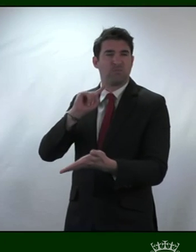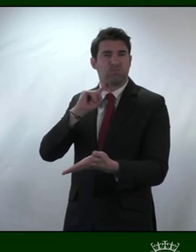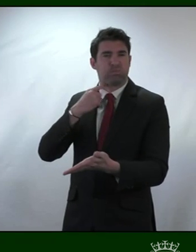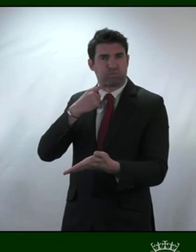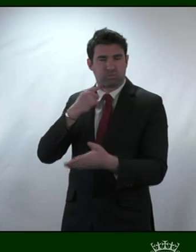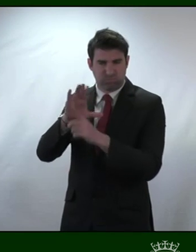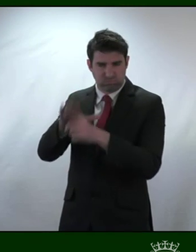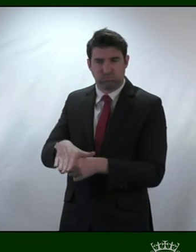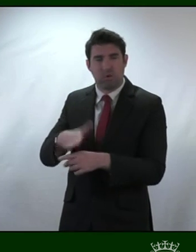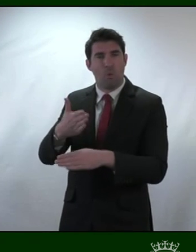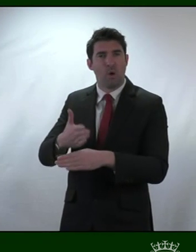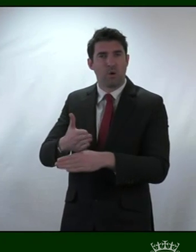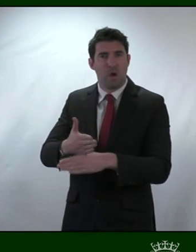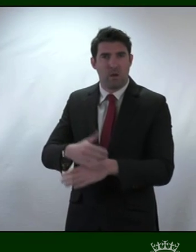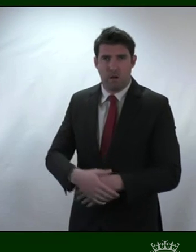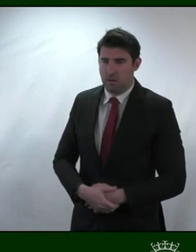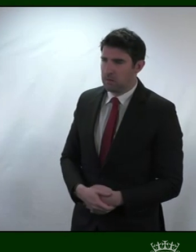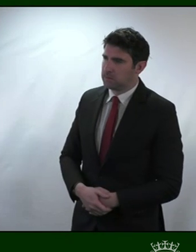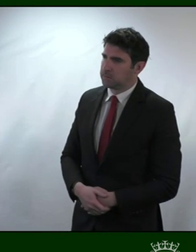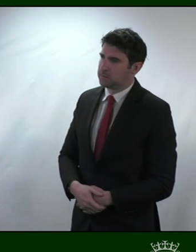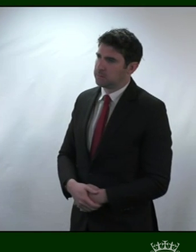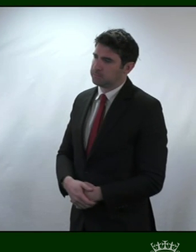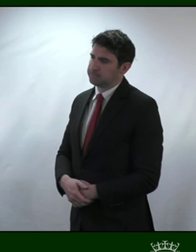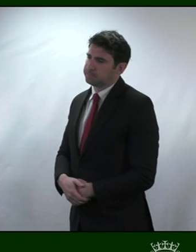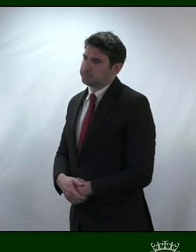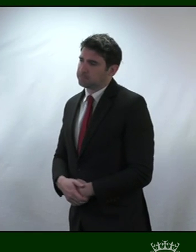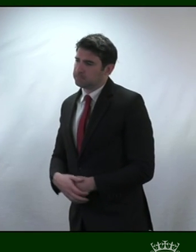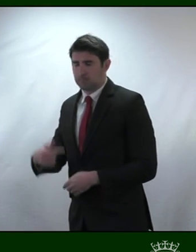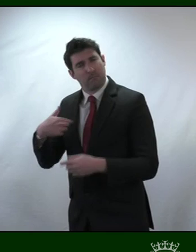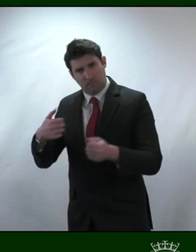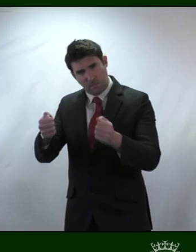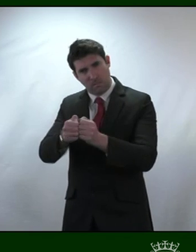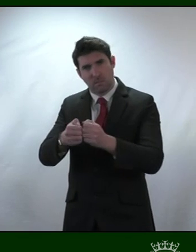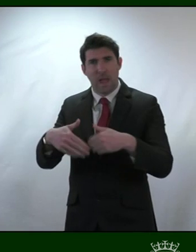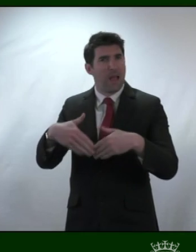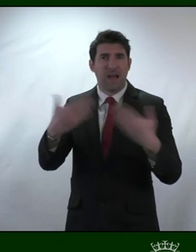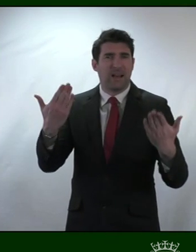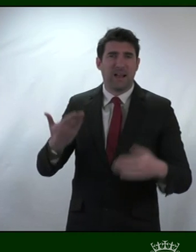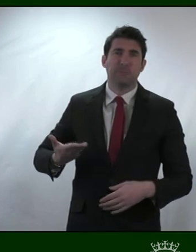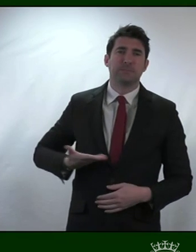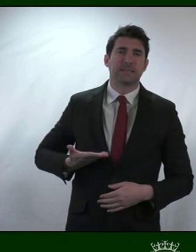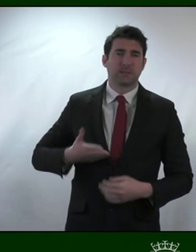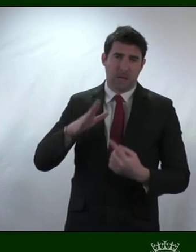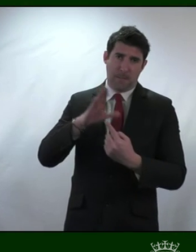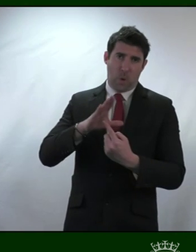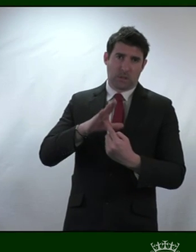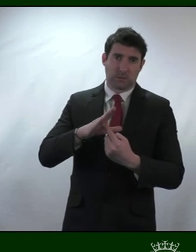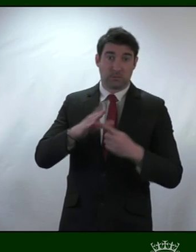It is very important that all businesses treat their employees with fairness and respect.